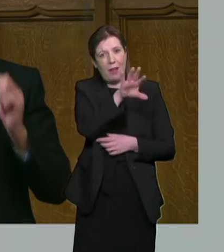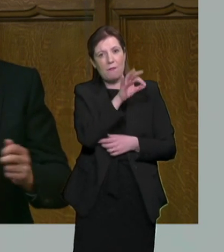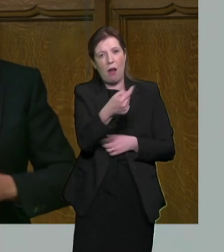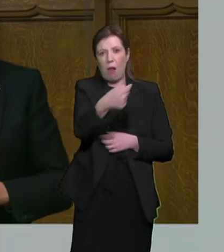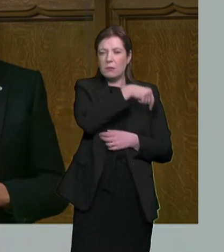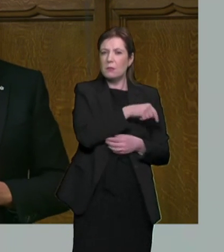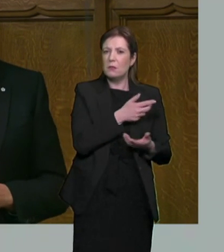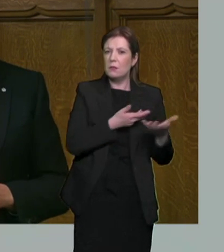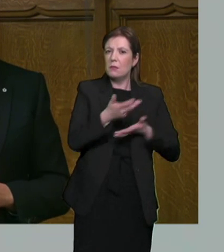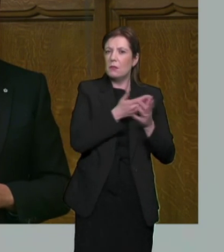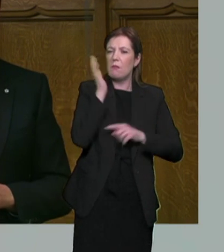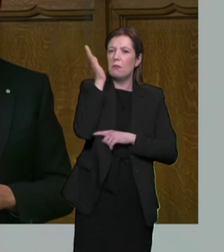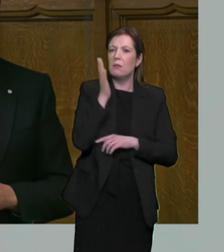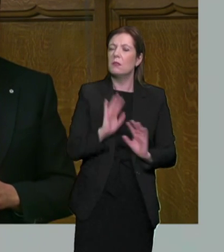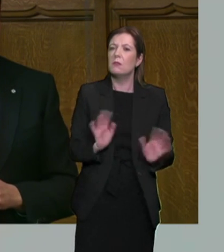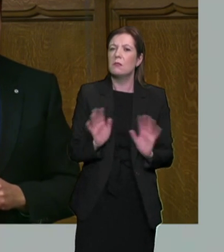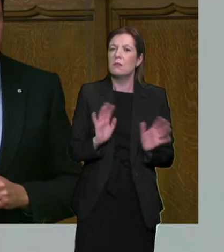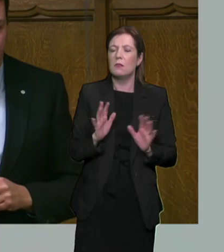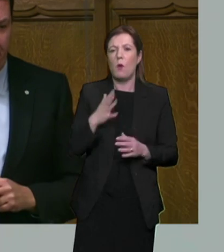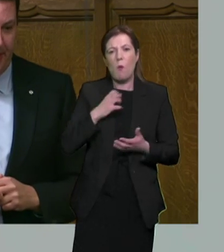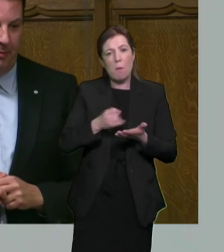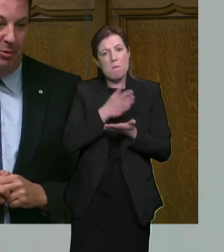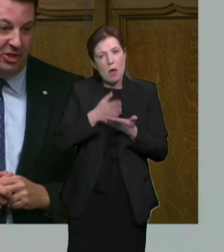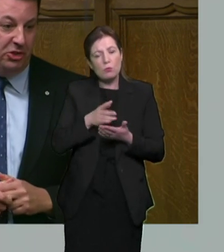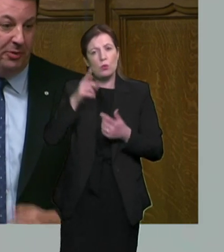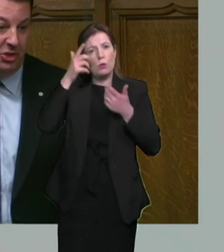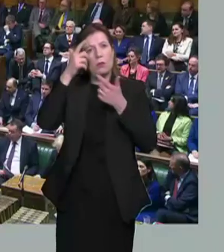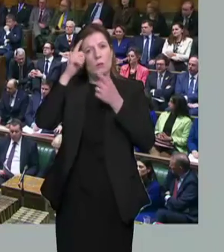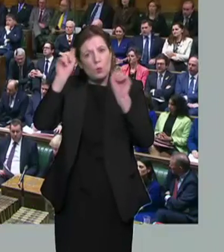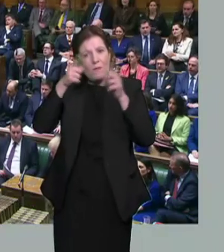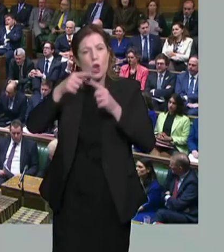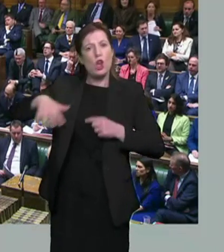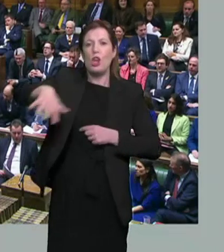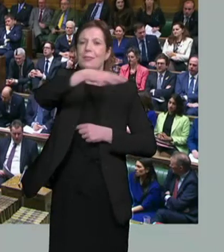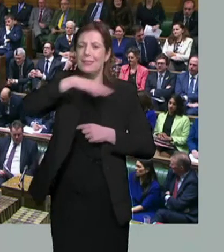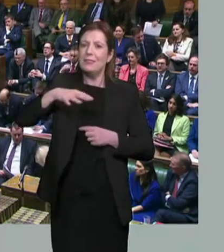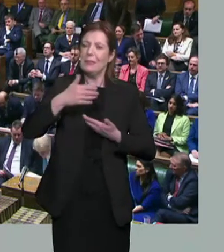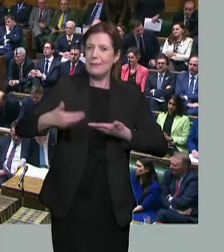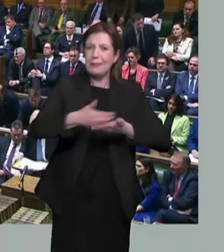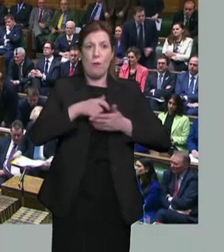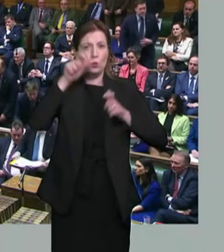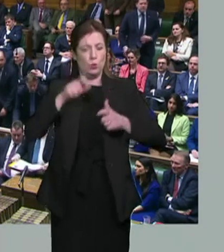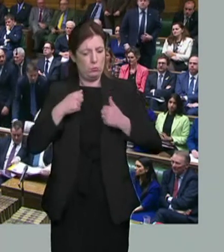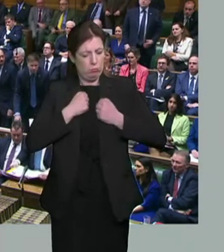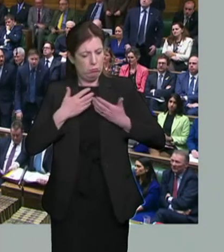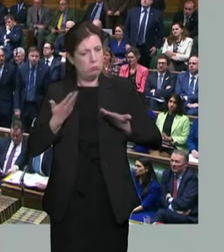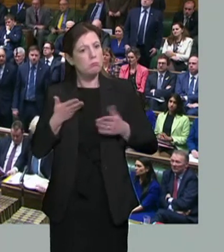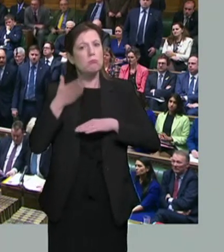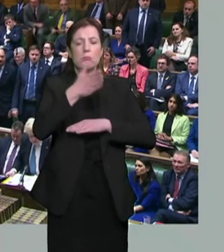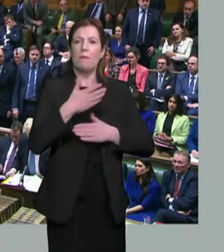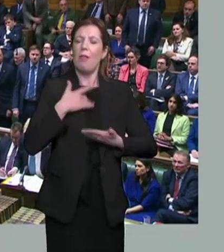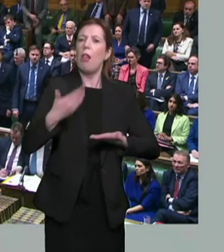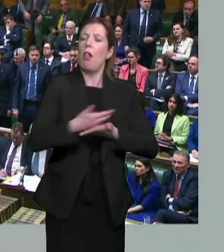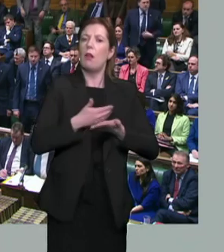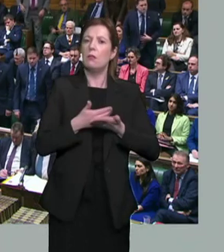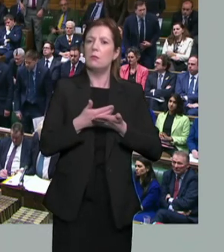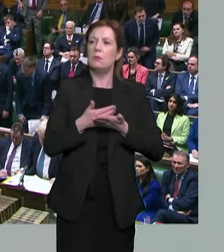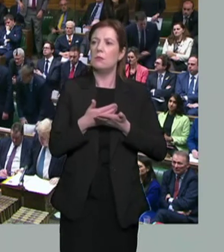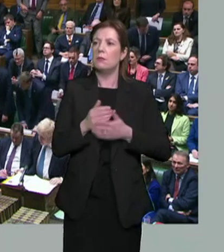Will the Prime Minister do everything in his power to ensure that campuses are a safe place for British Jewish students?